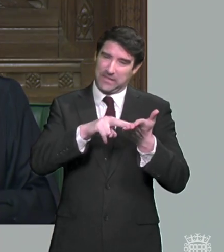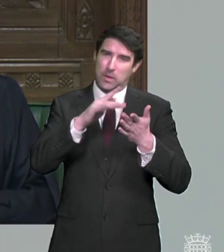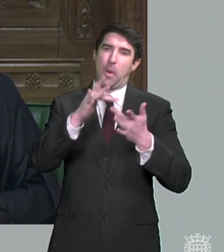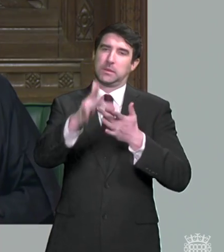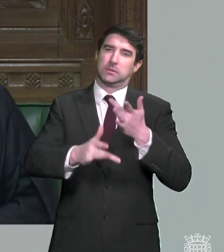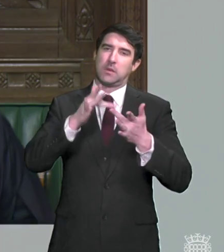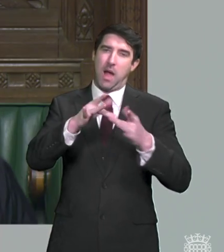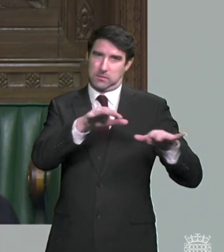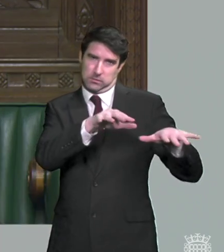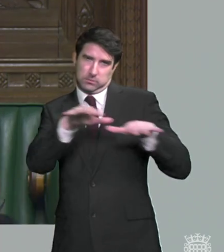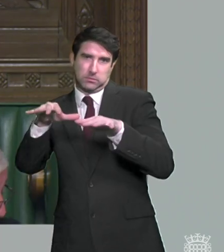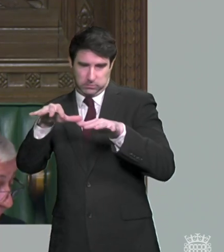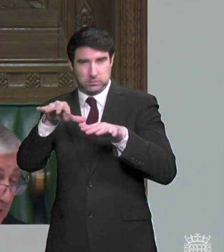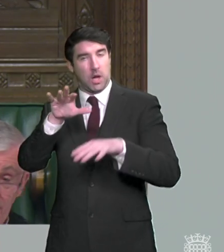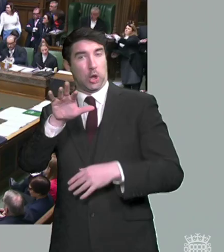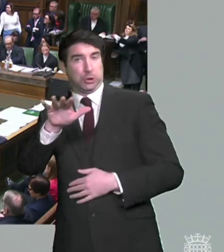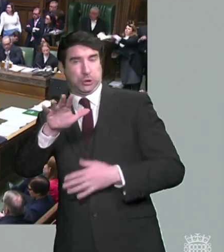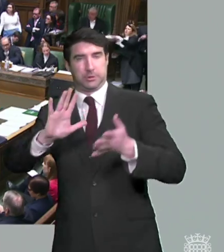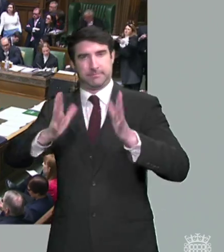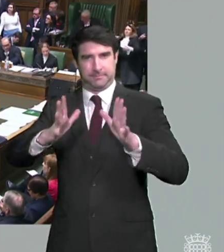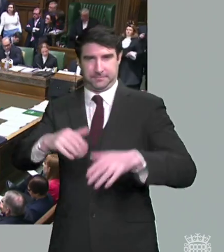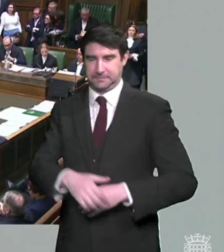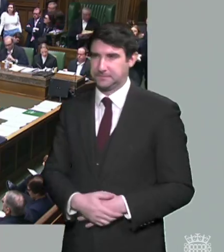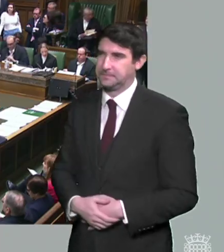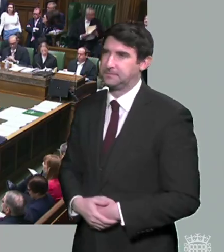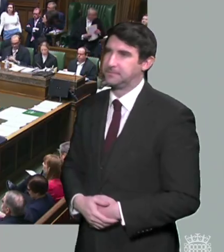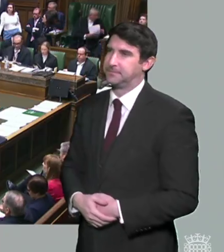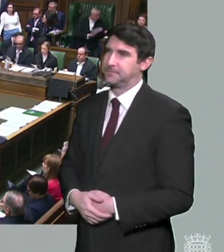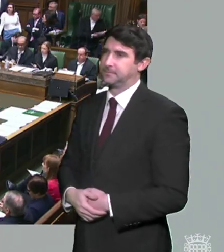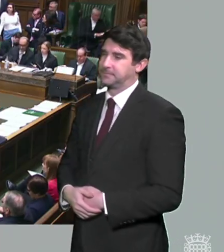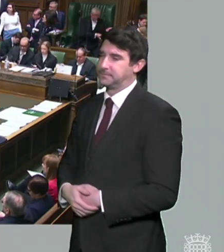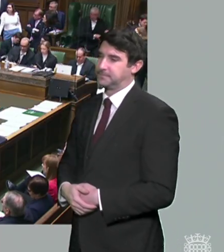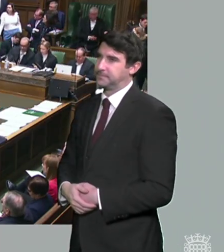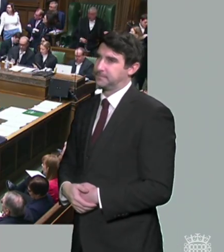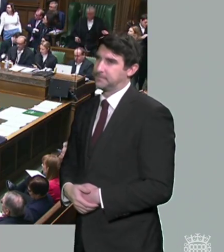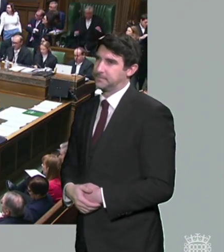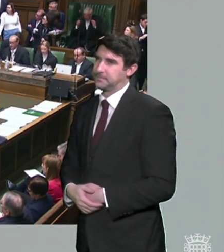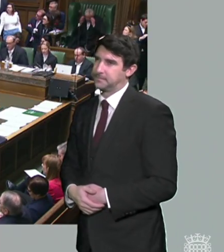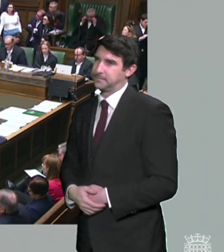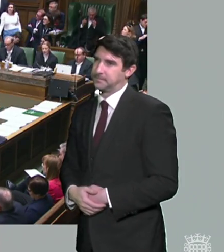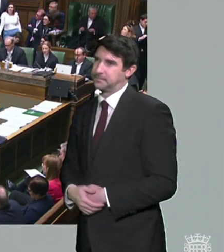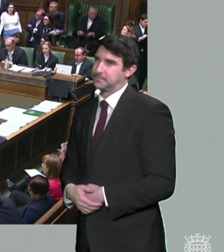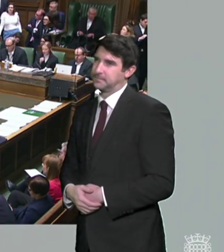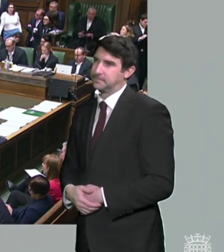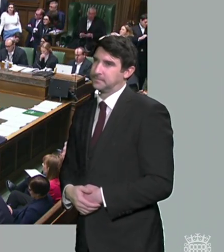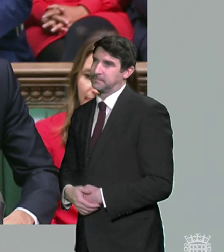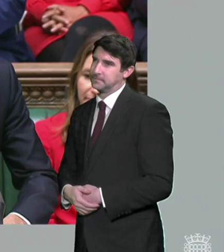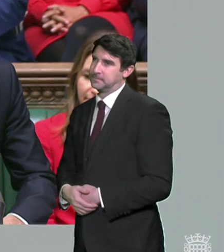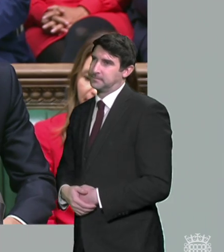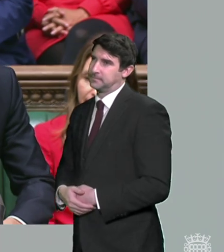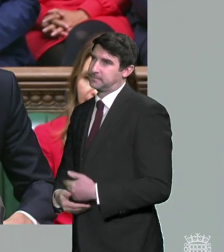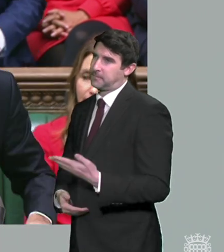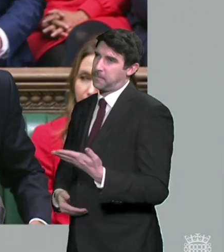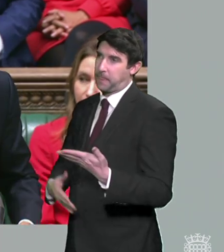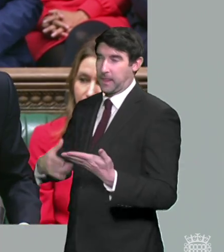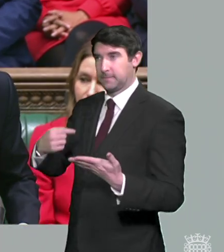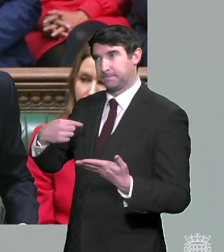If he will list his official engagements for Wednesday 8 February.